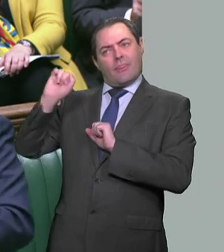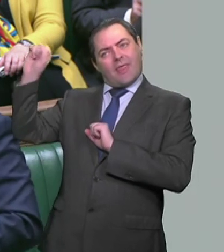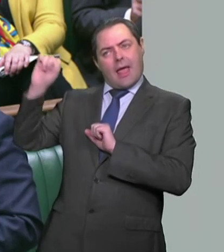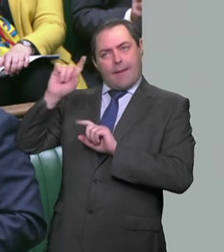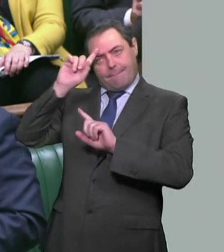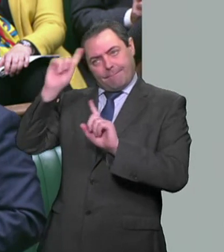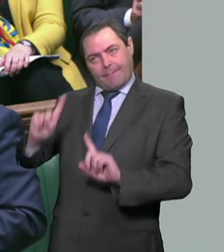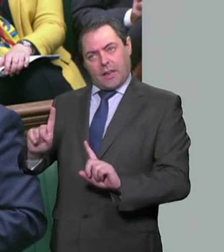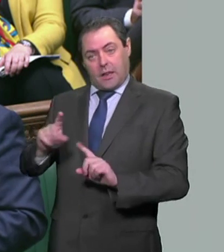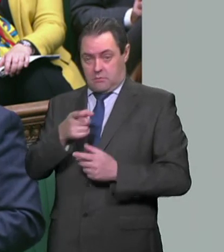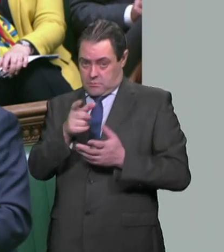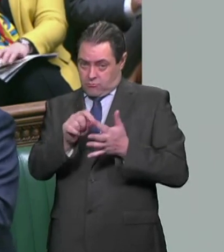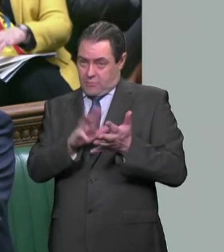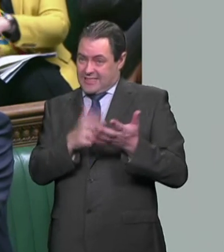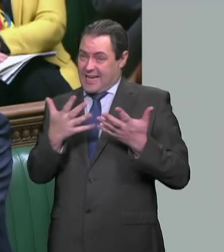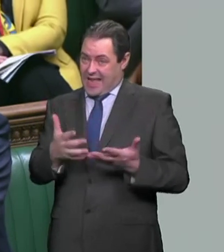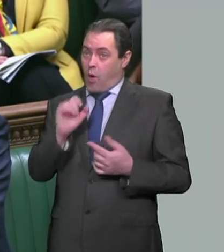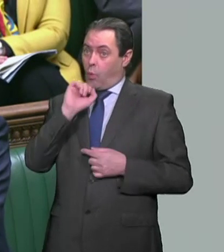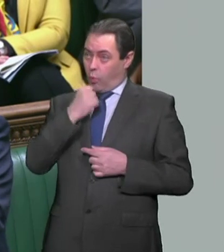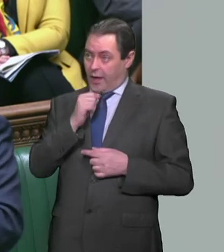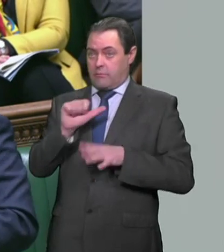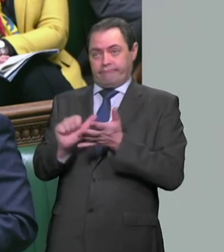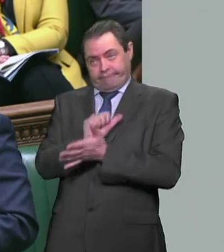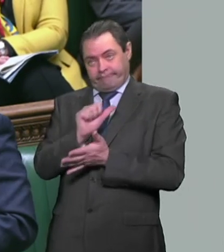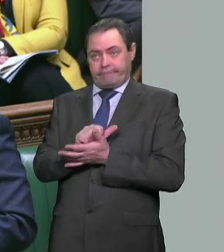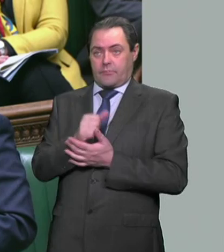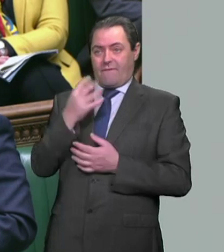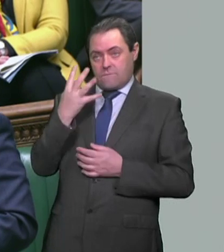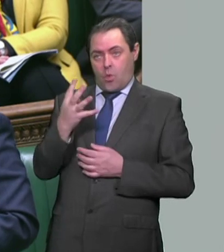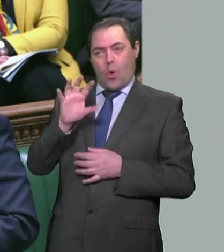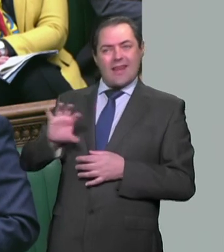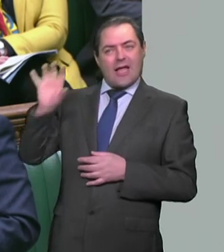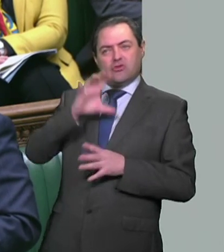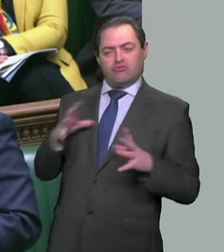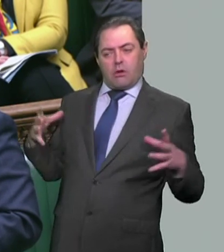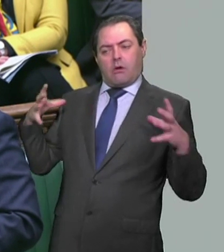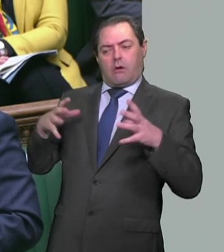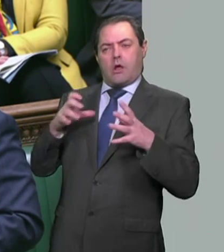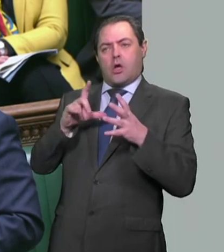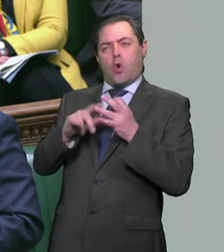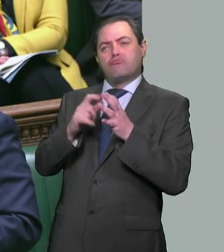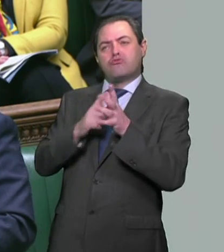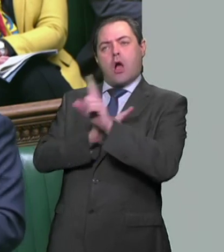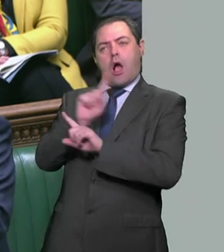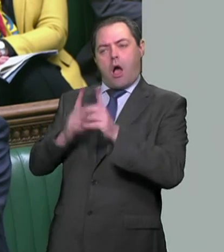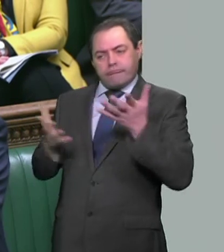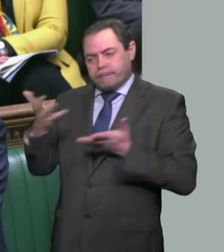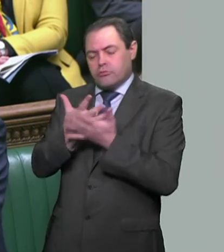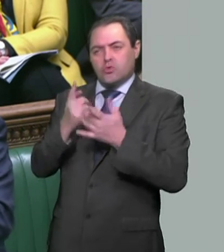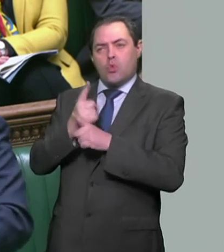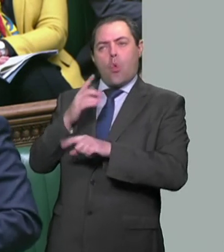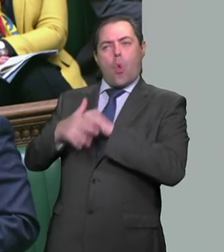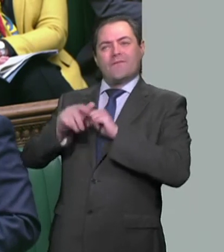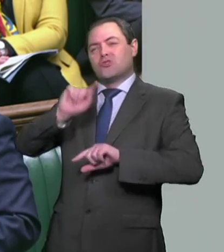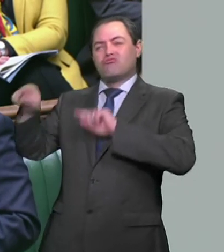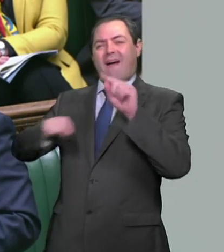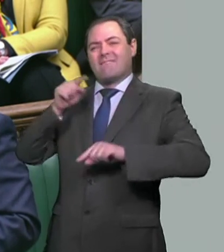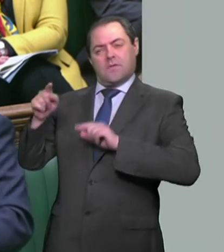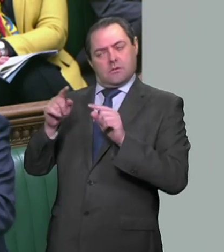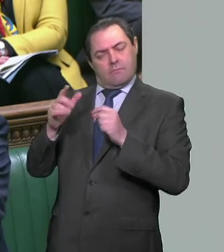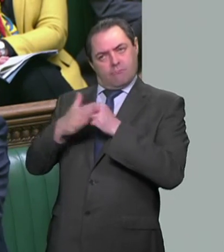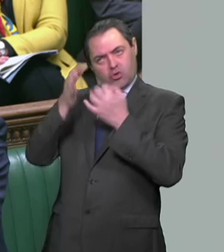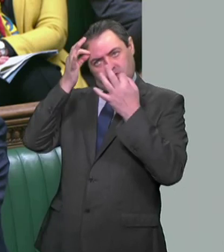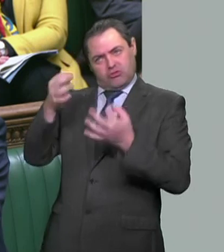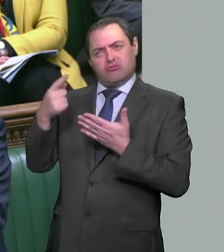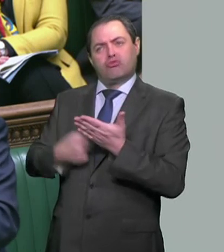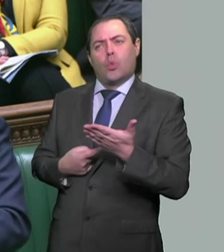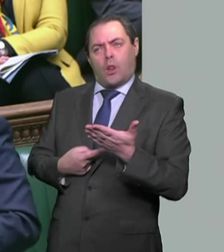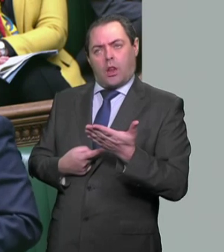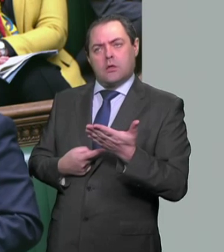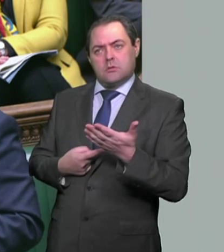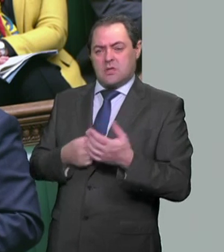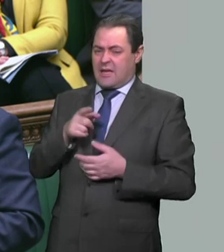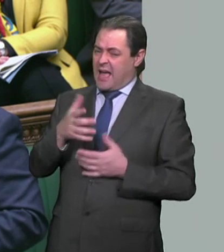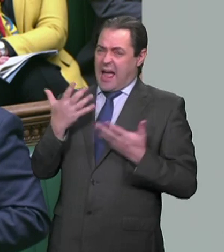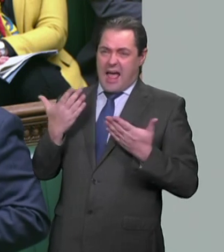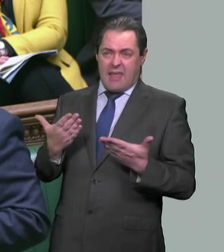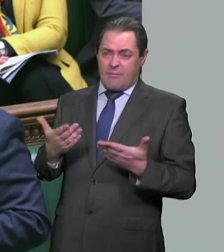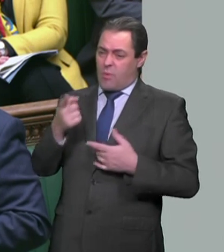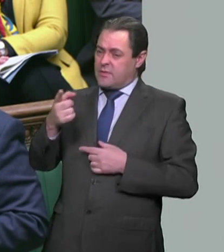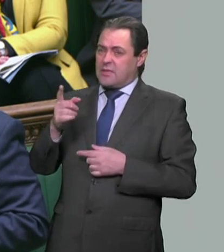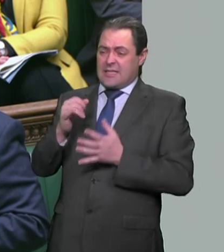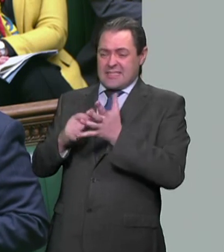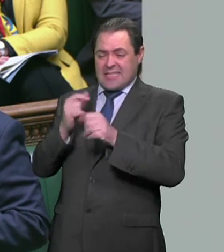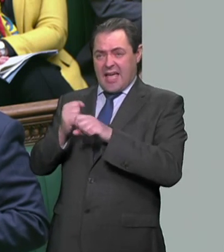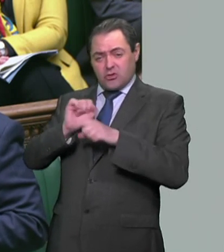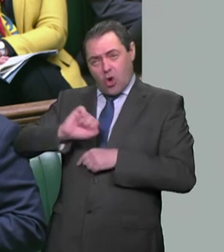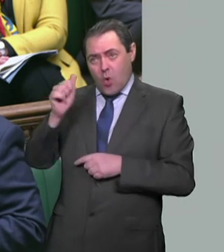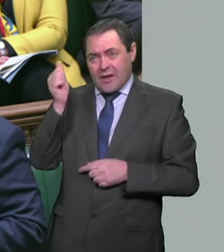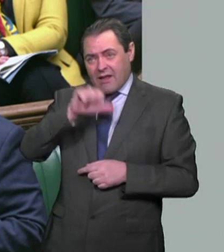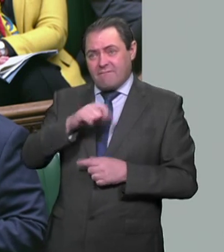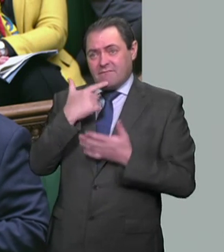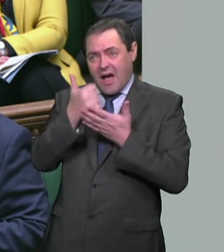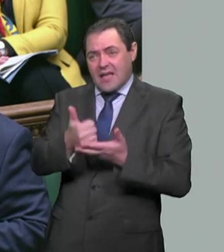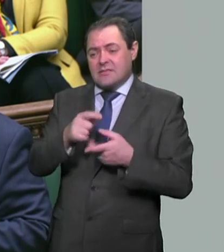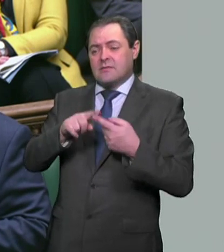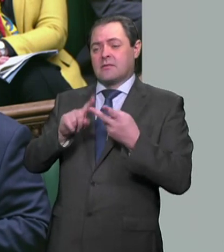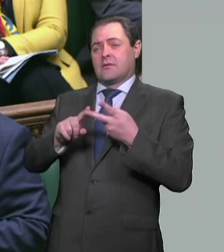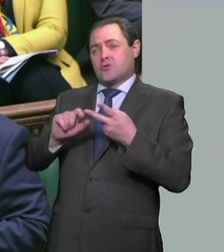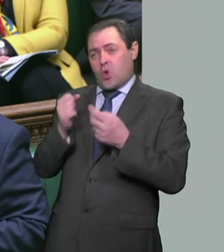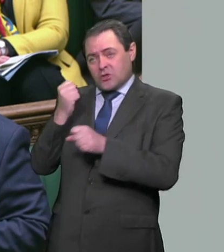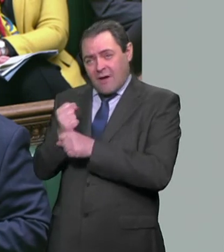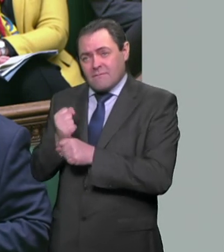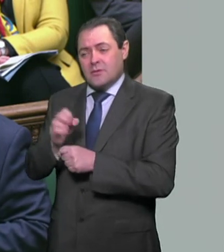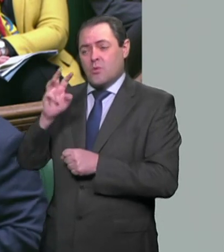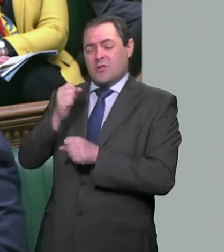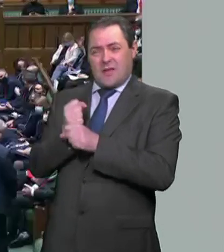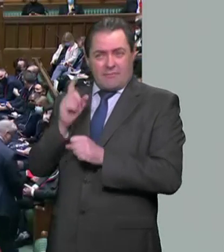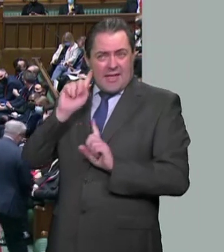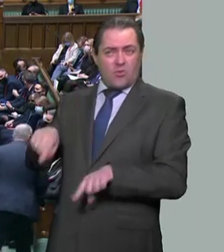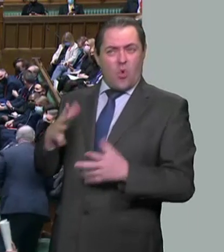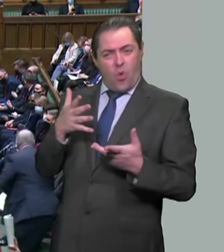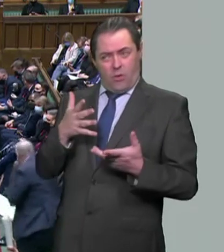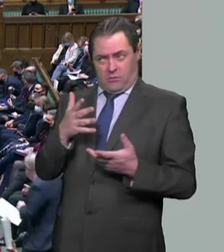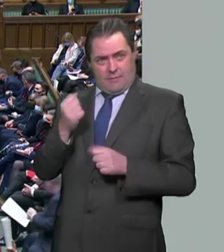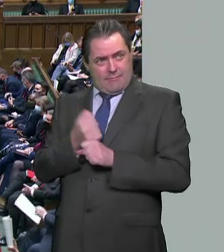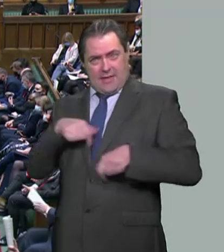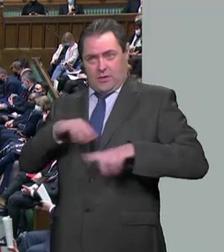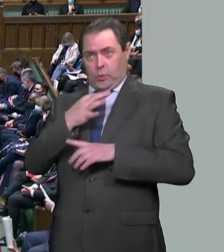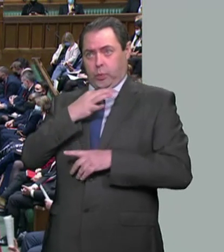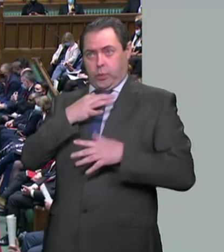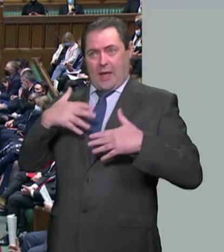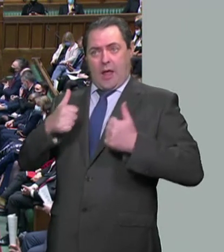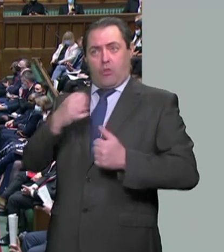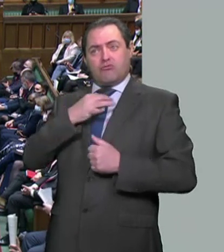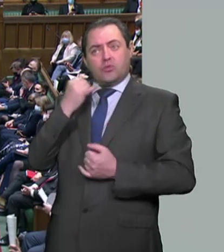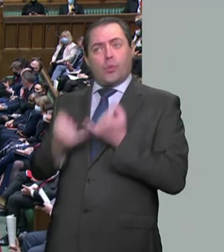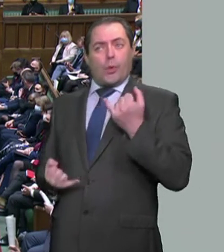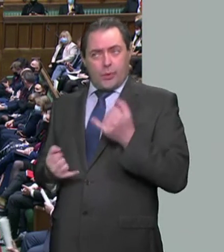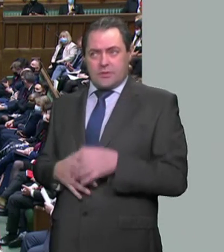Will the Prime Minister finally convene a four-nation Cobra meeting to tighten travel restrictions, or will he continue to ignore the Scottish Government, the Welsh Government and his own SAGE advisers and imperil the health of the public of these islands?